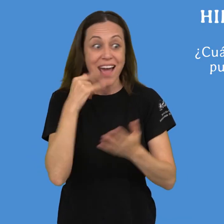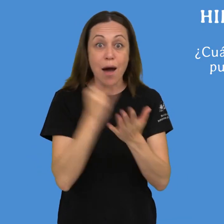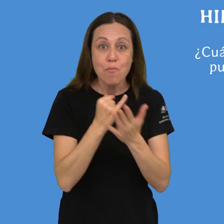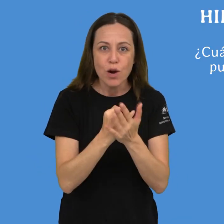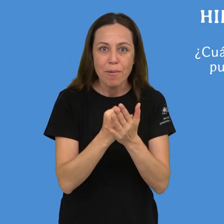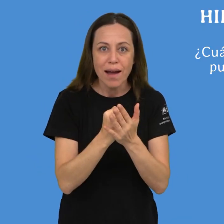probar